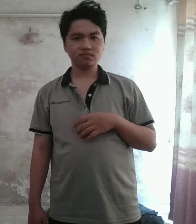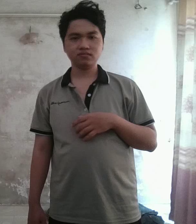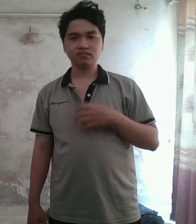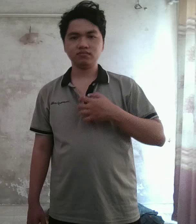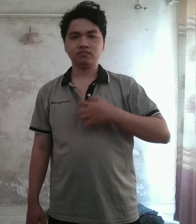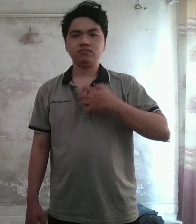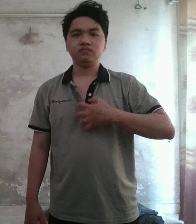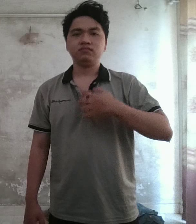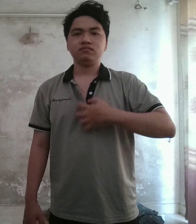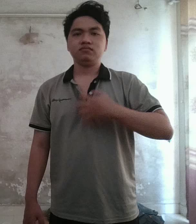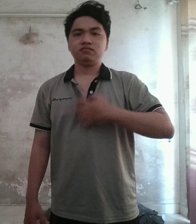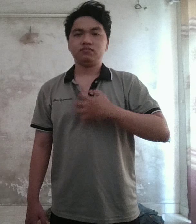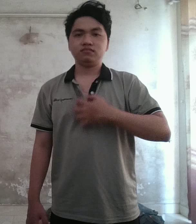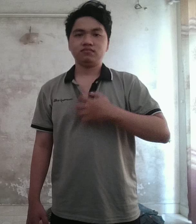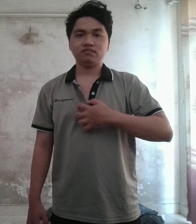ghen